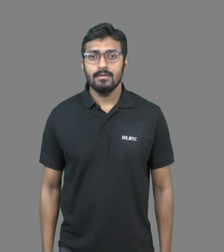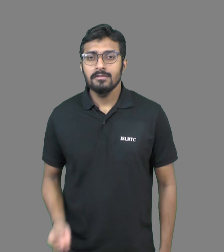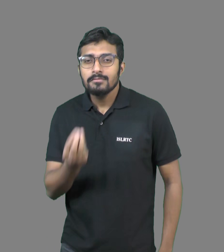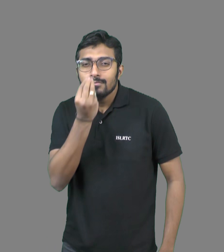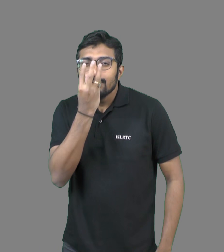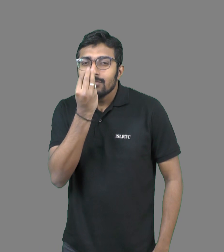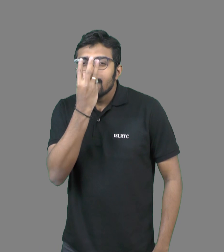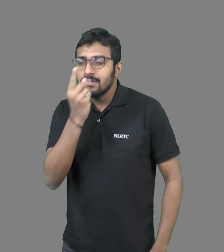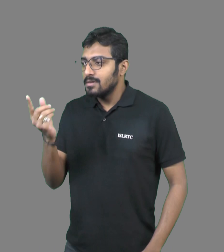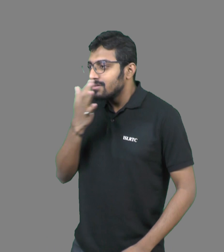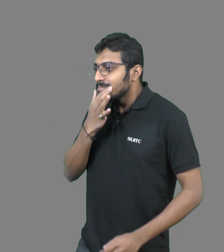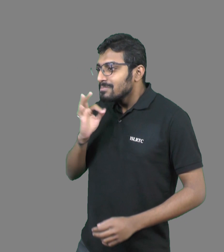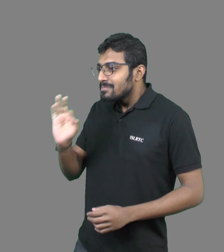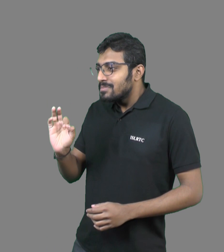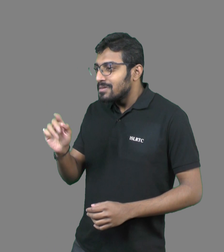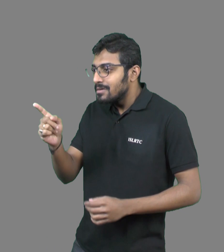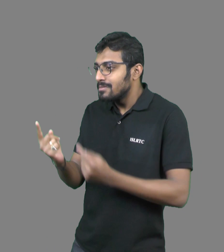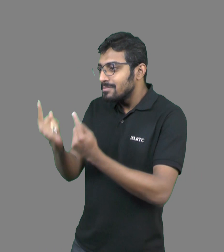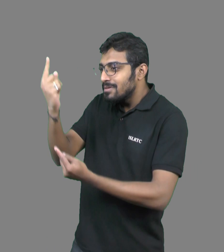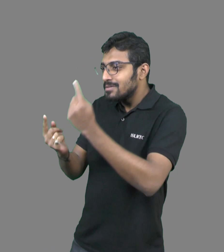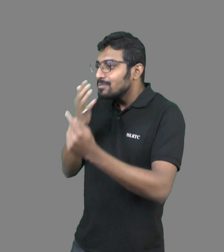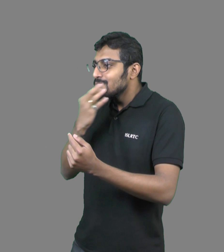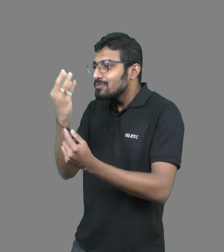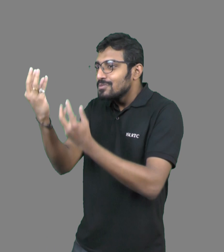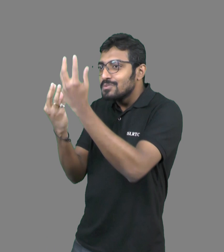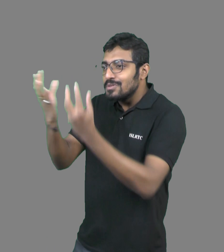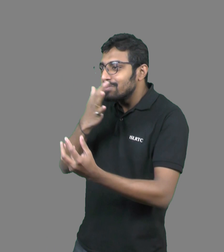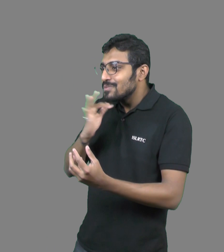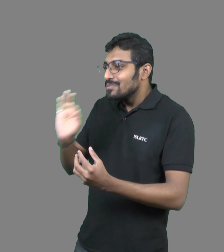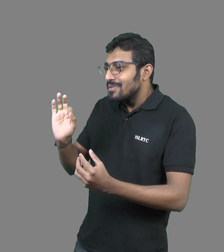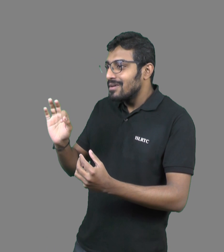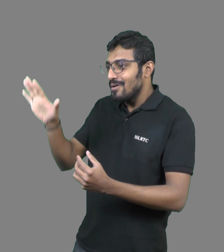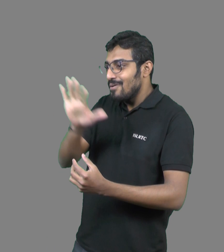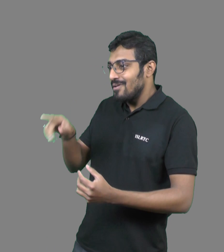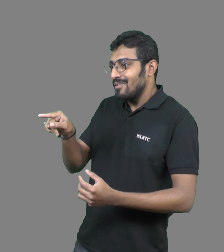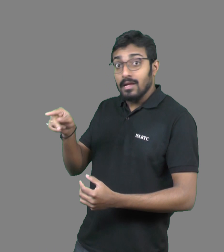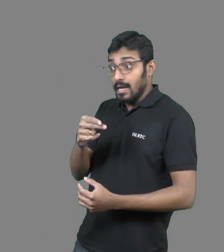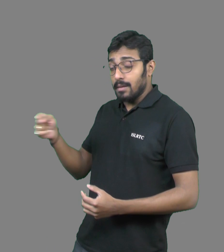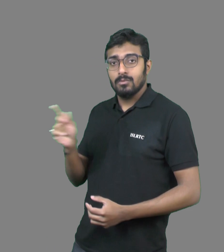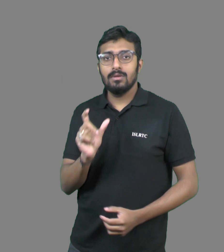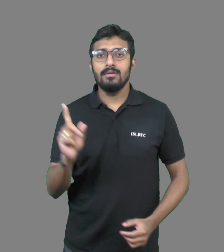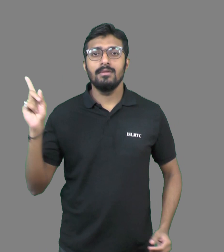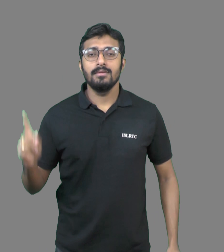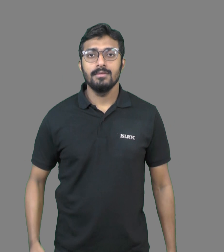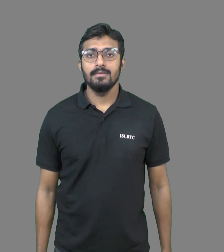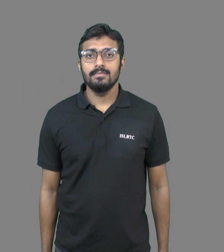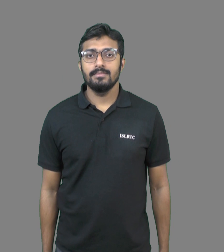Flower For Beautification